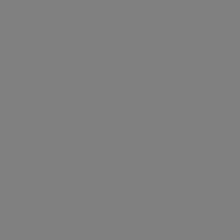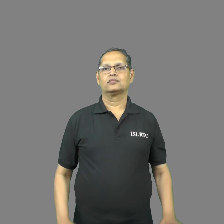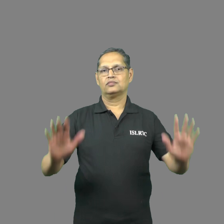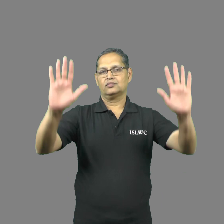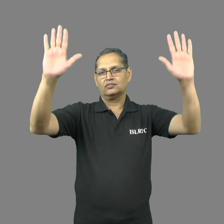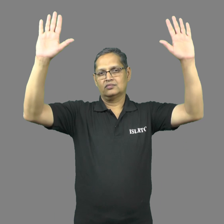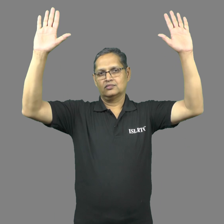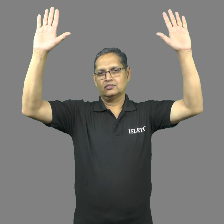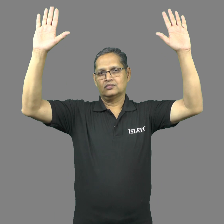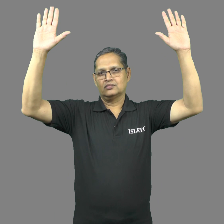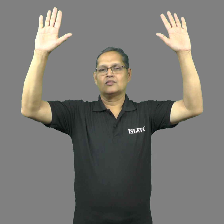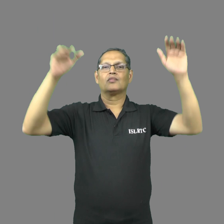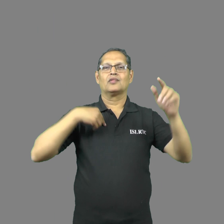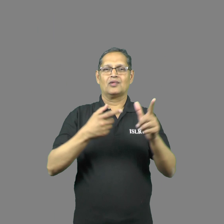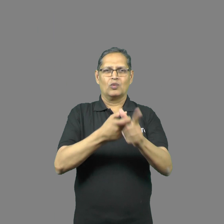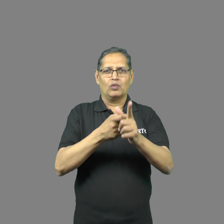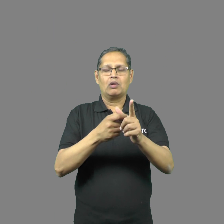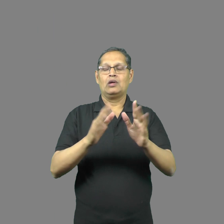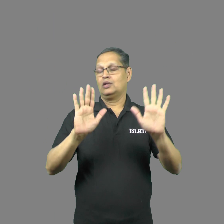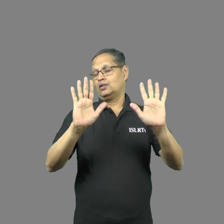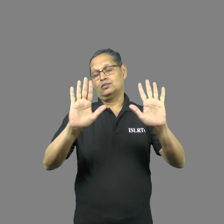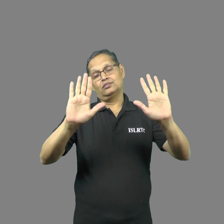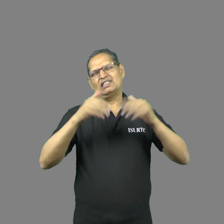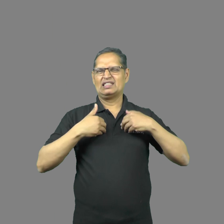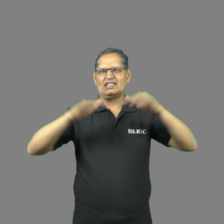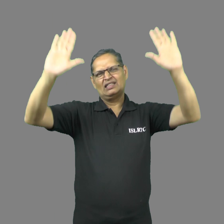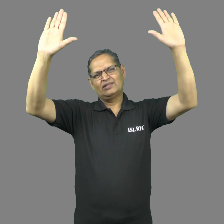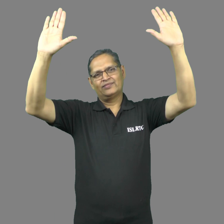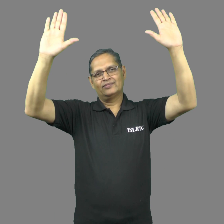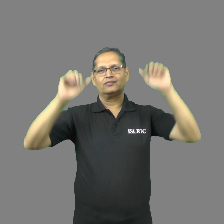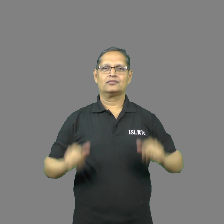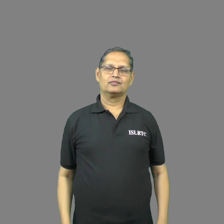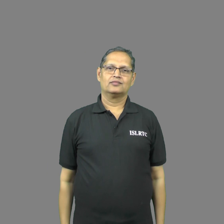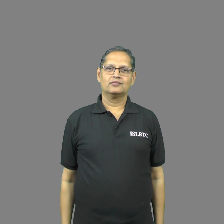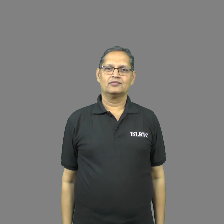Surrender